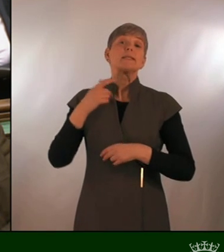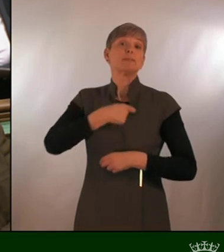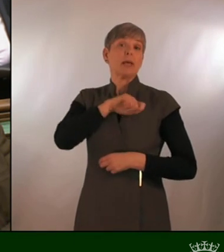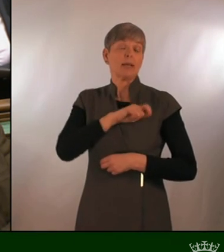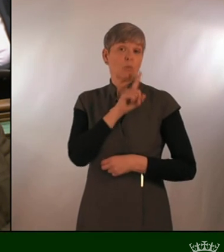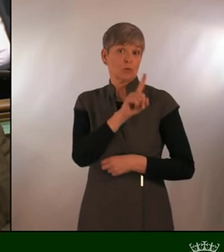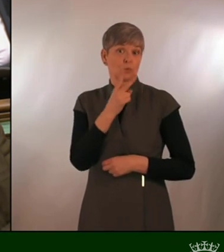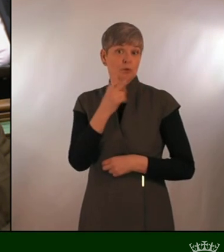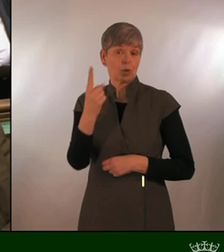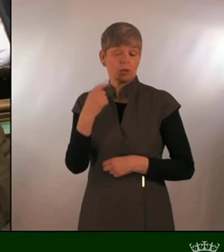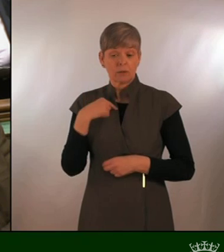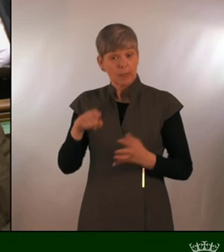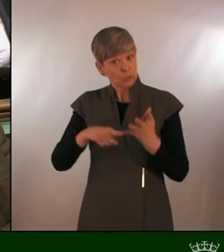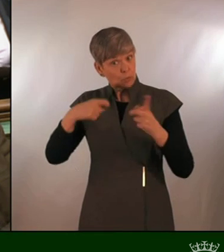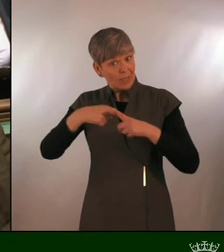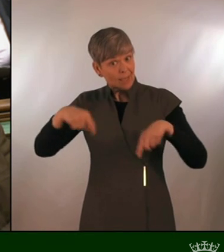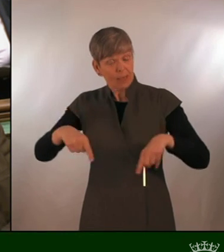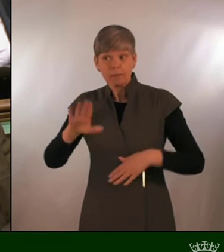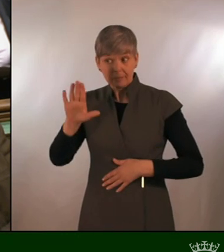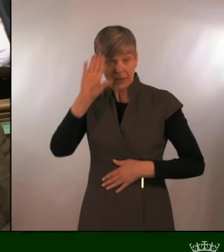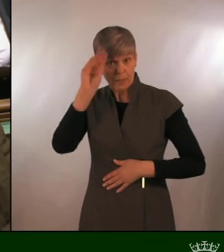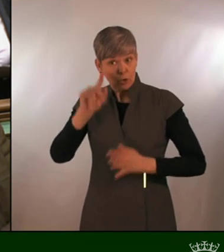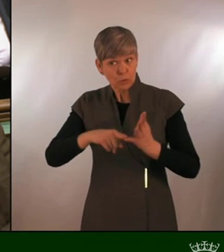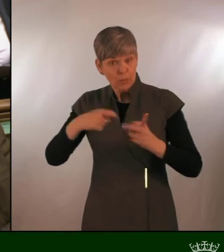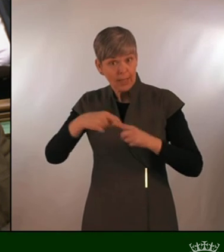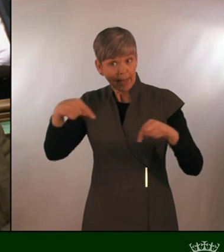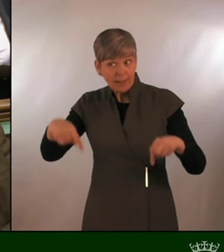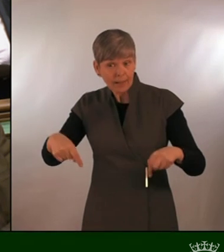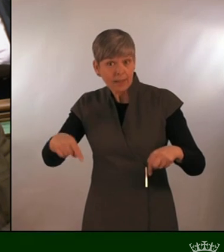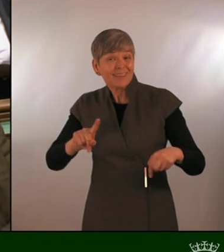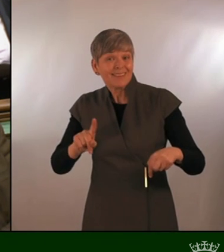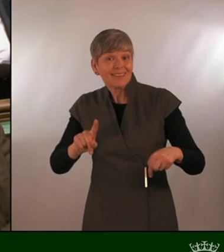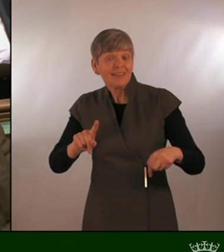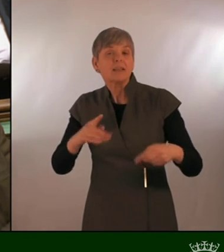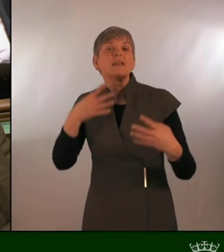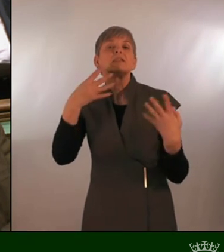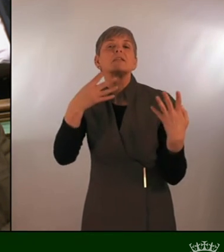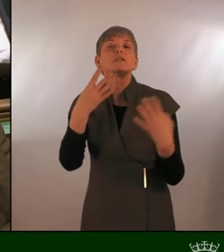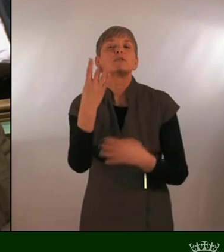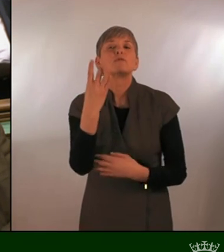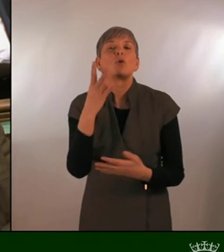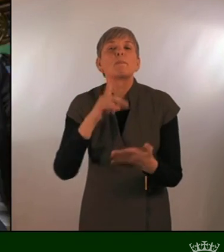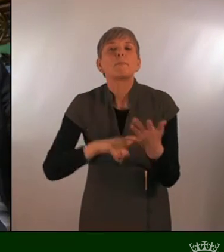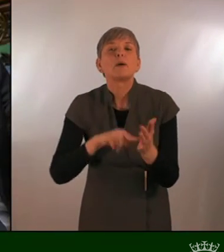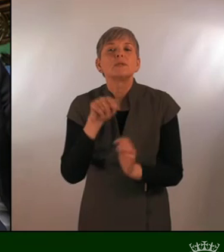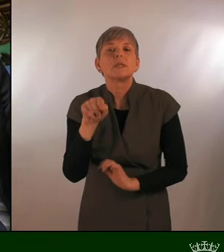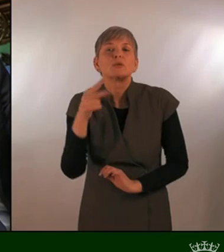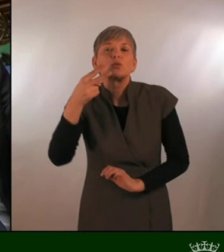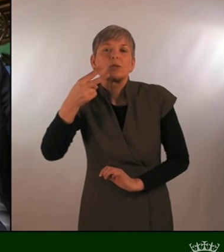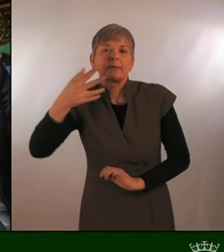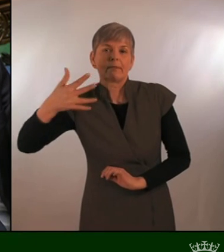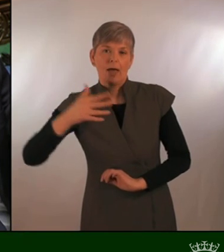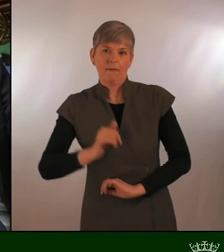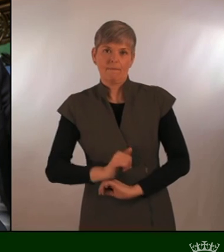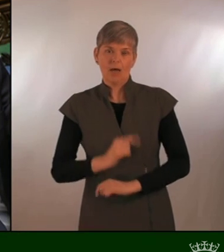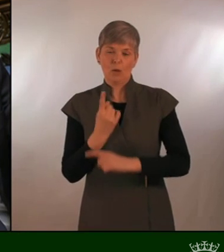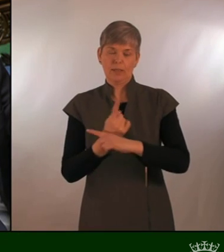In the UK, Prime Minister, it is a meagre £94.25 per week.